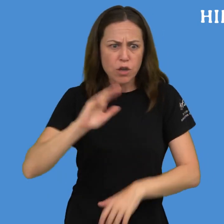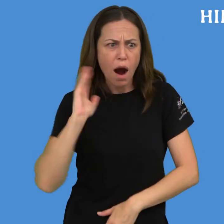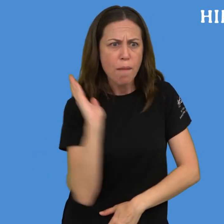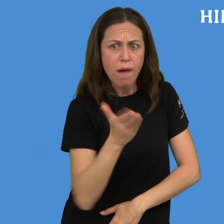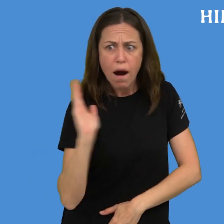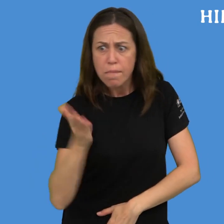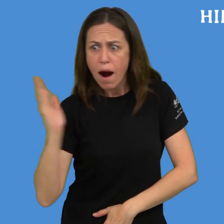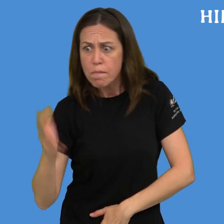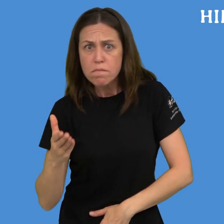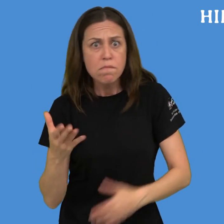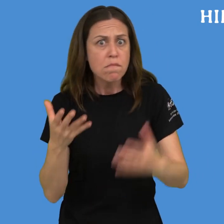afectar